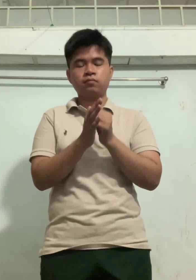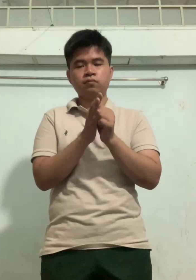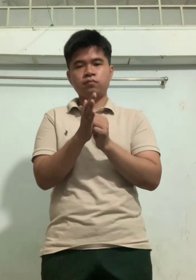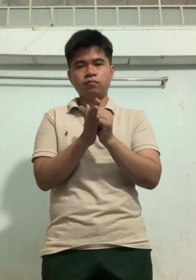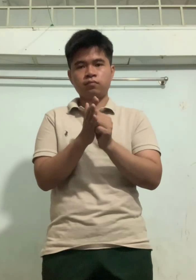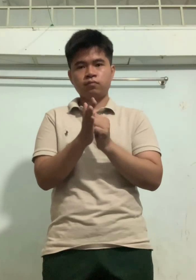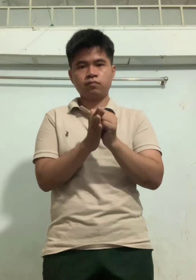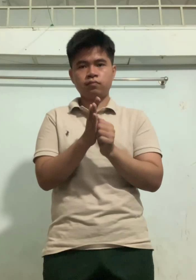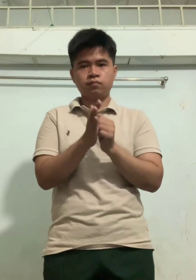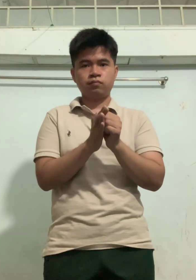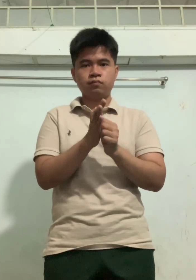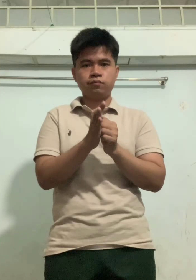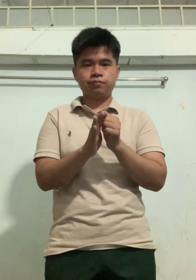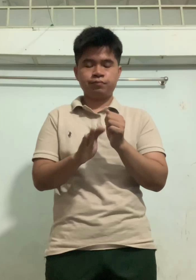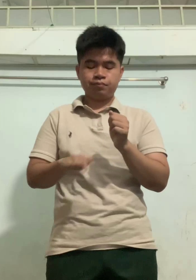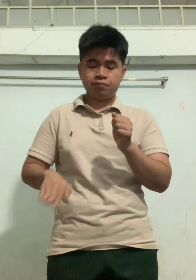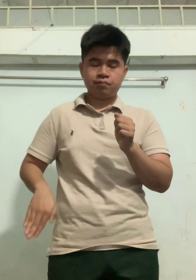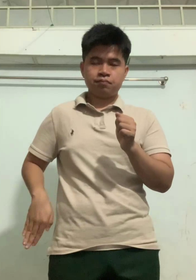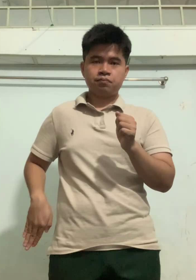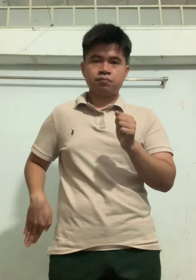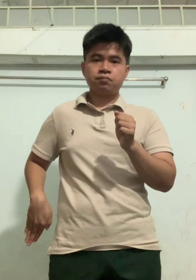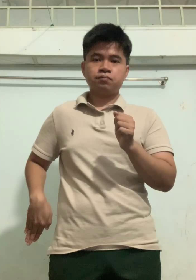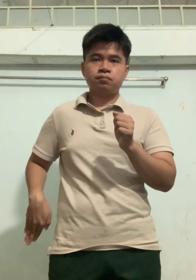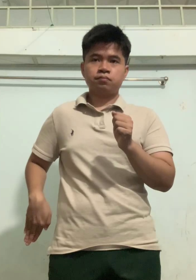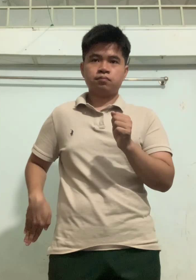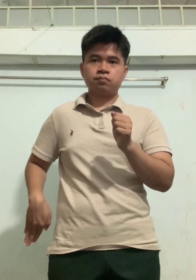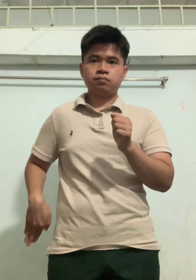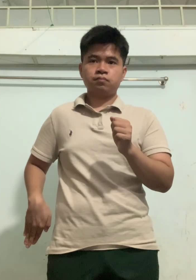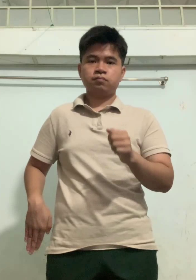thang sau